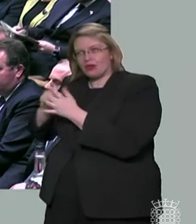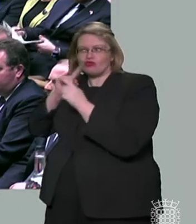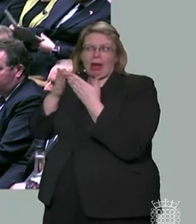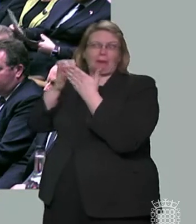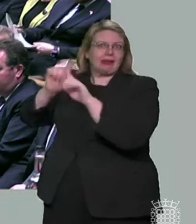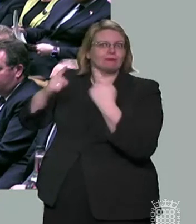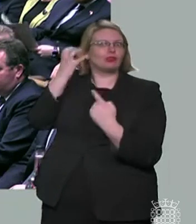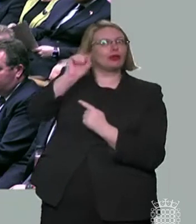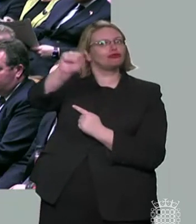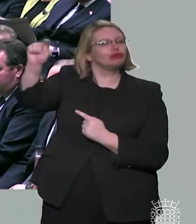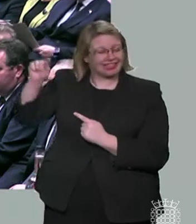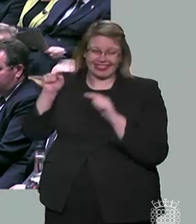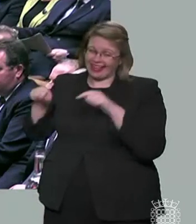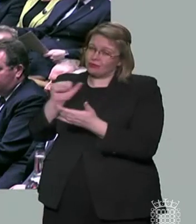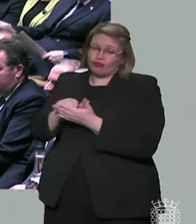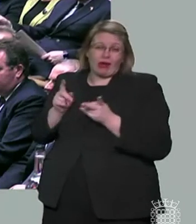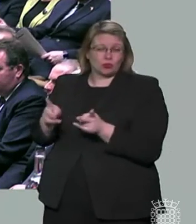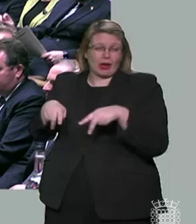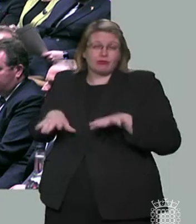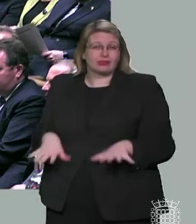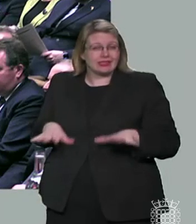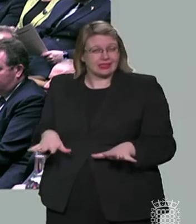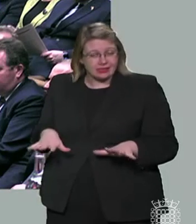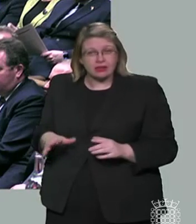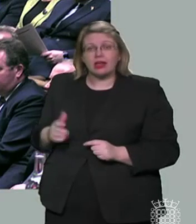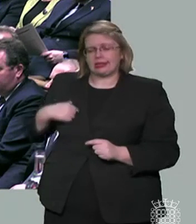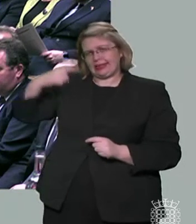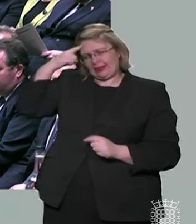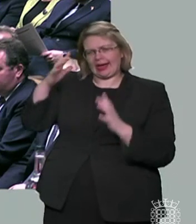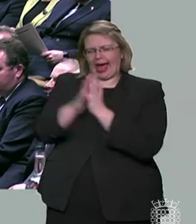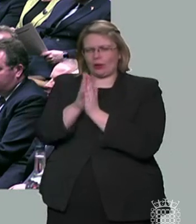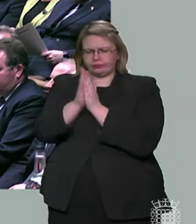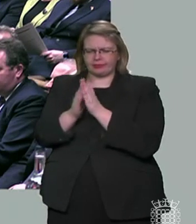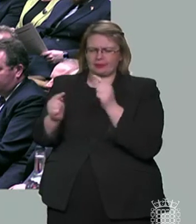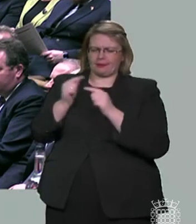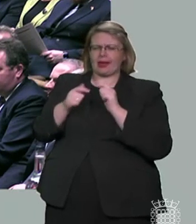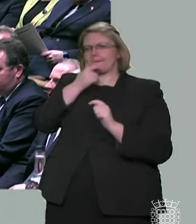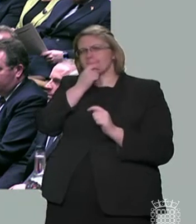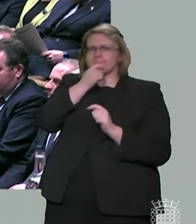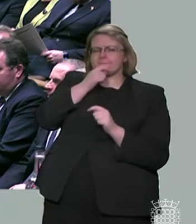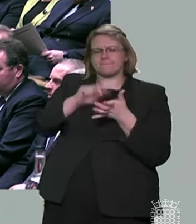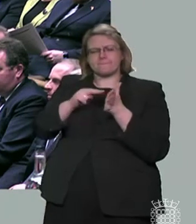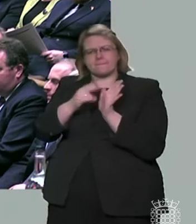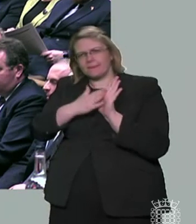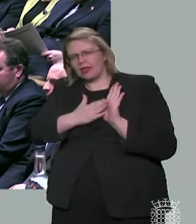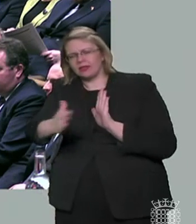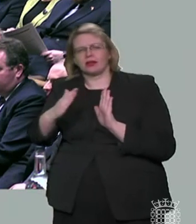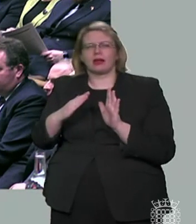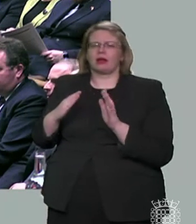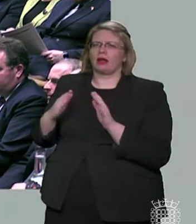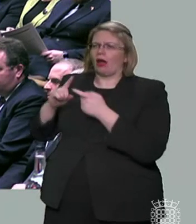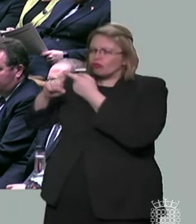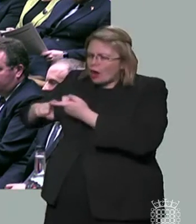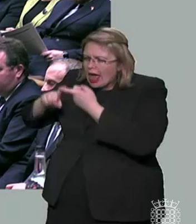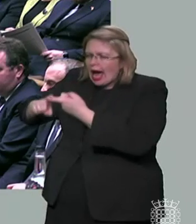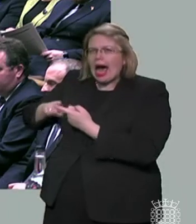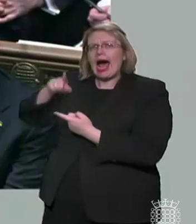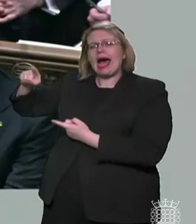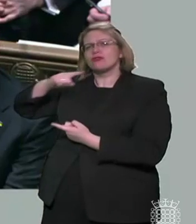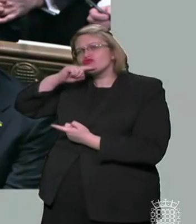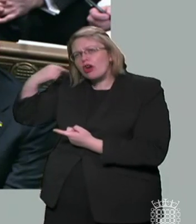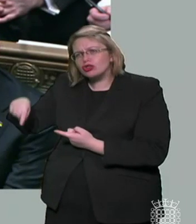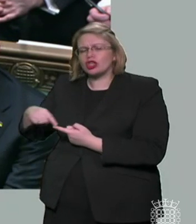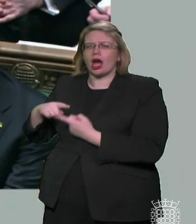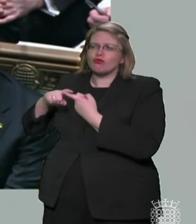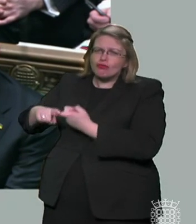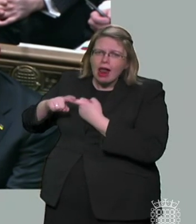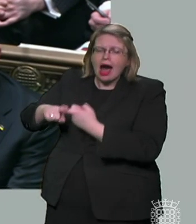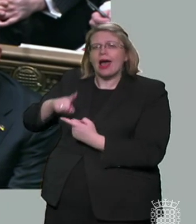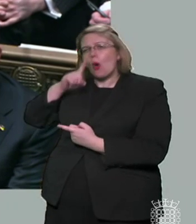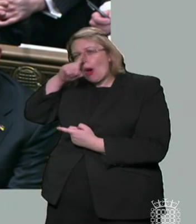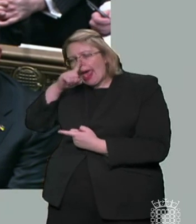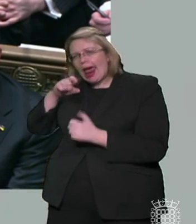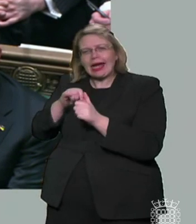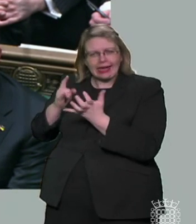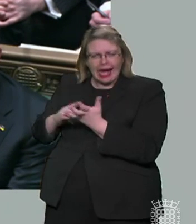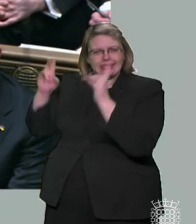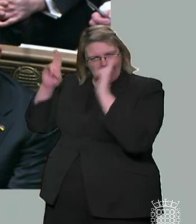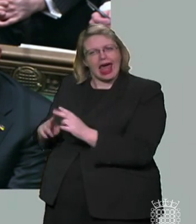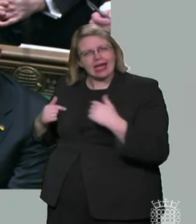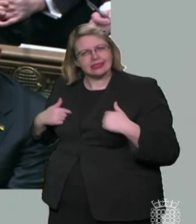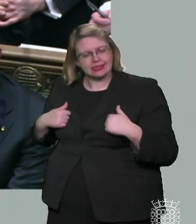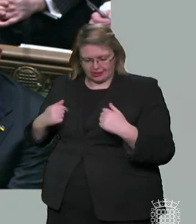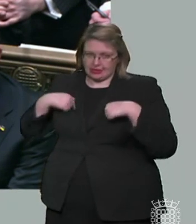That is the way forward for this country: to take a sober, responsible approach to end our dependence on hydrocarbons altogether, particularly Russian hydrocarbons.